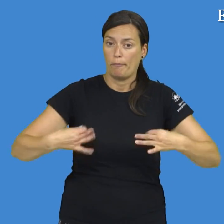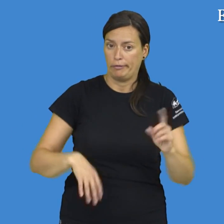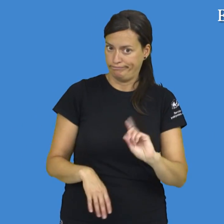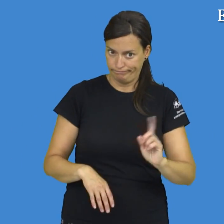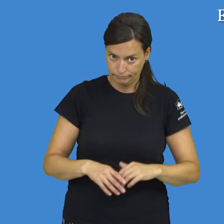no